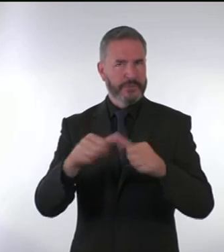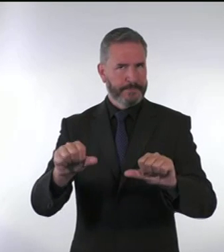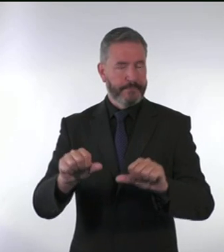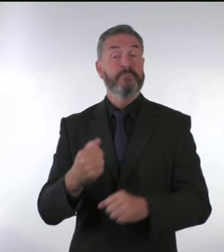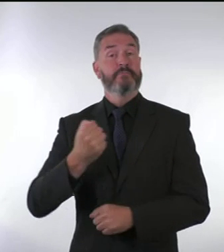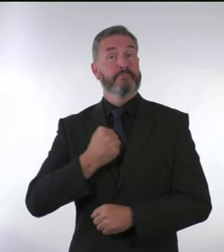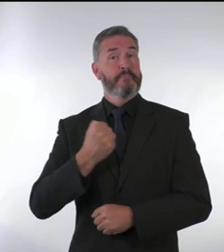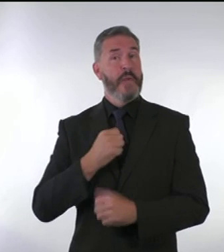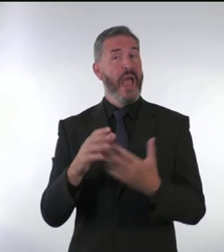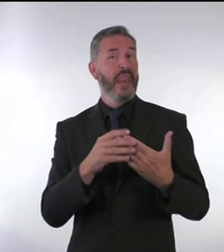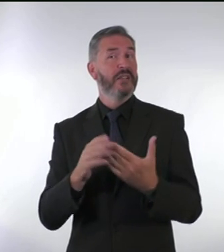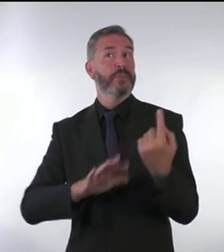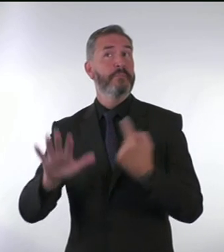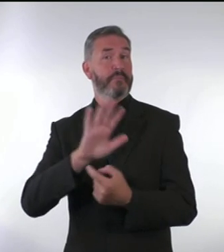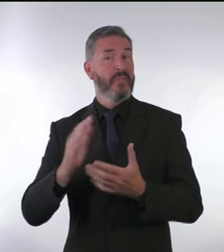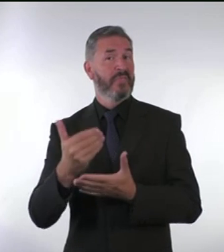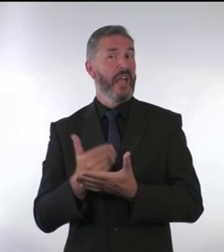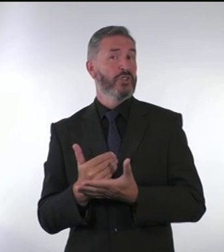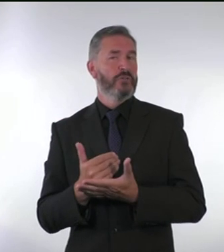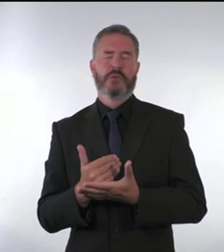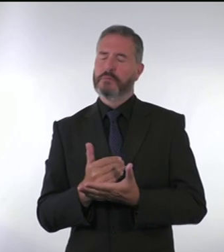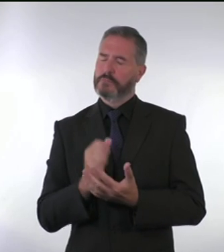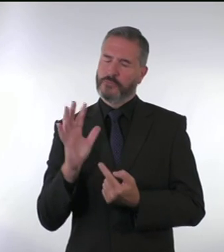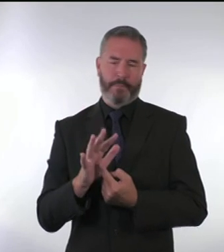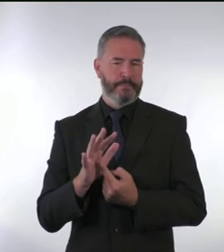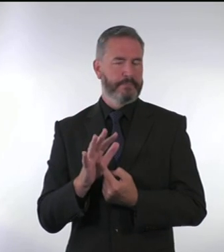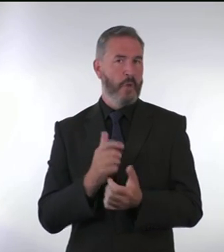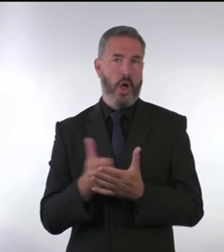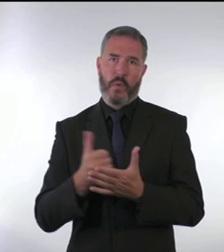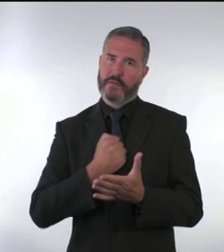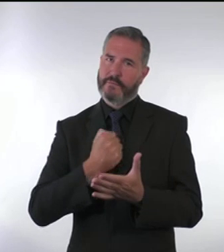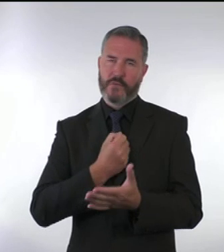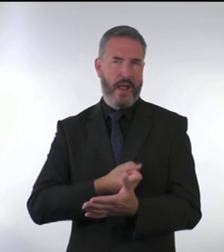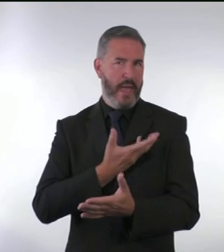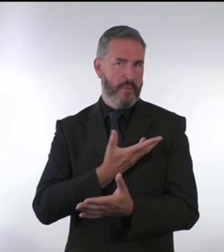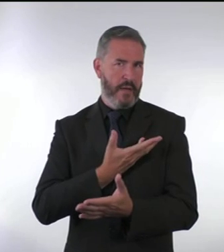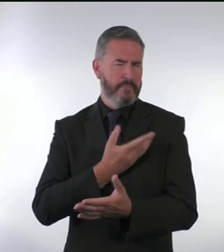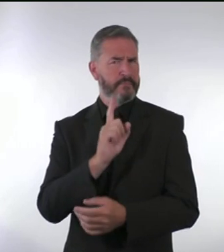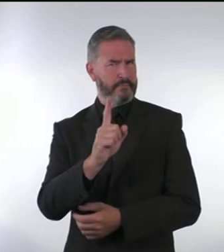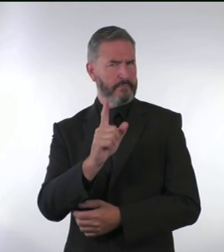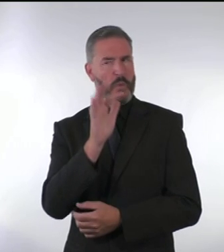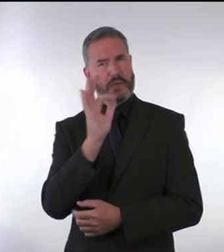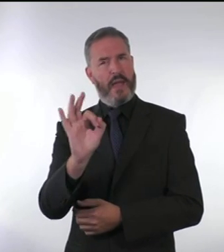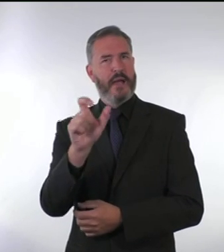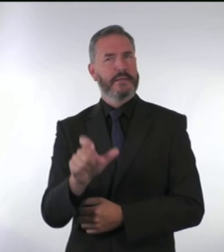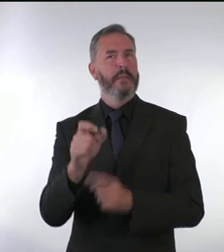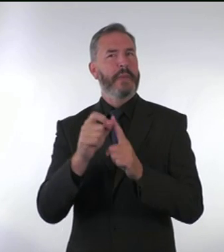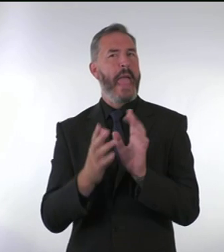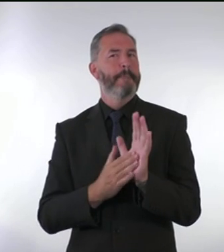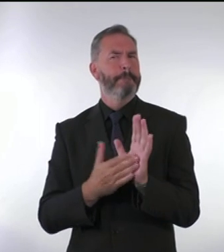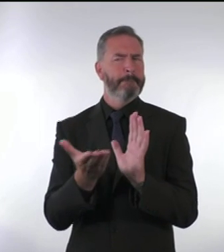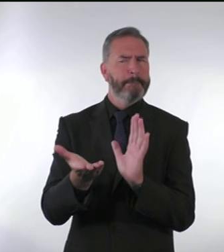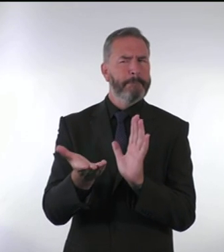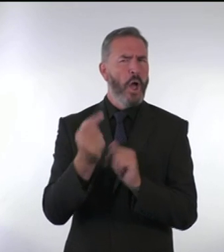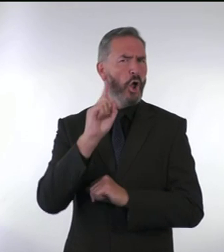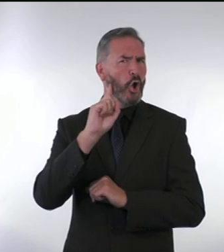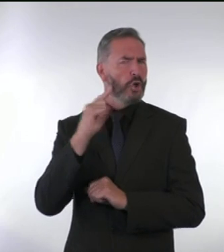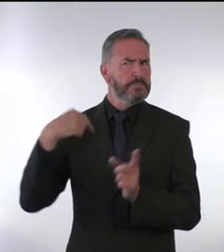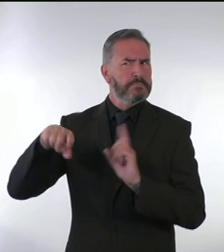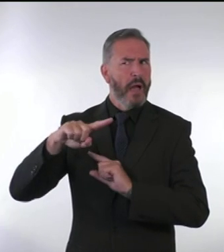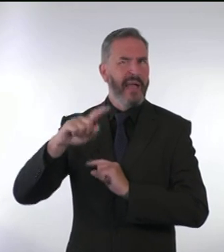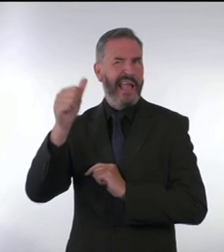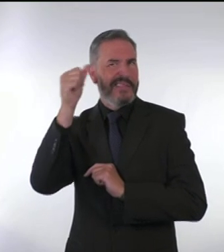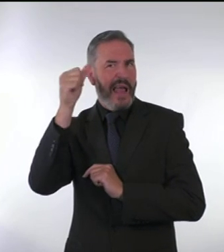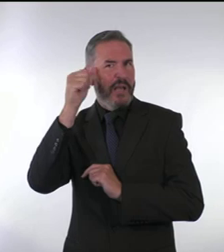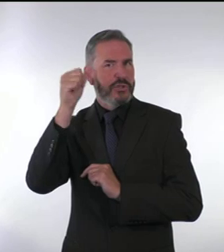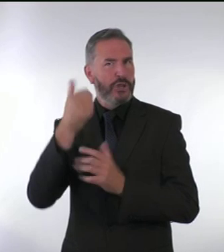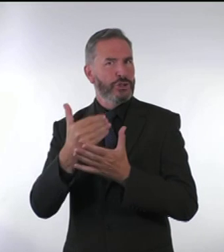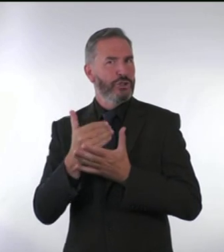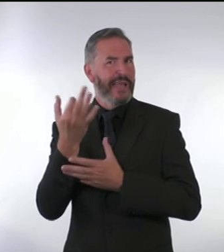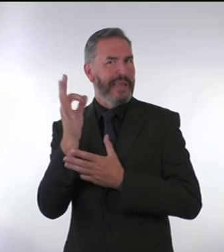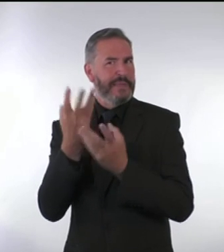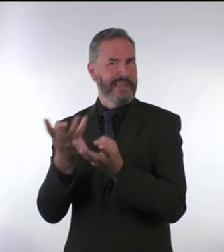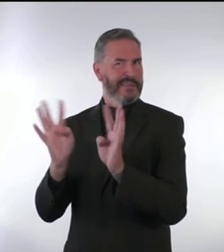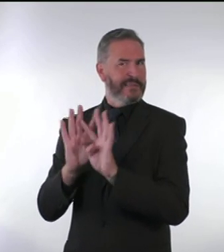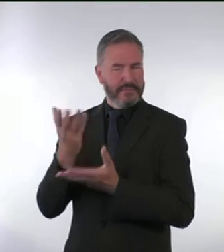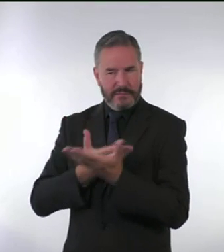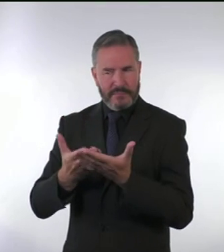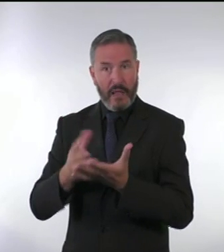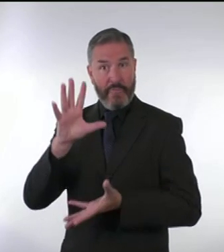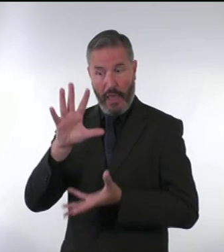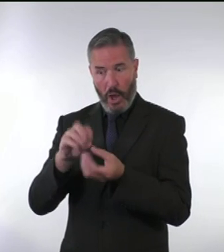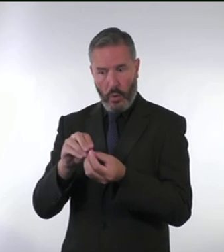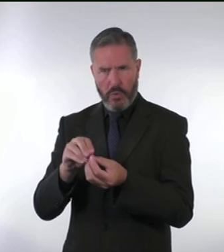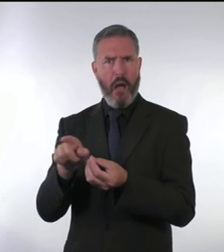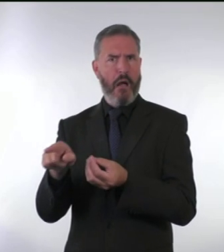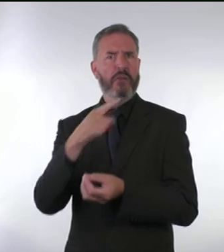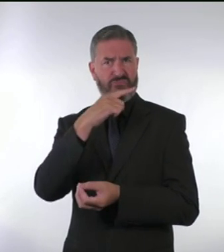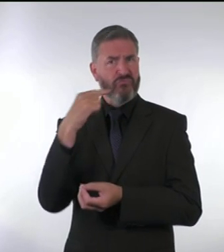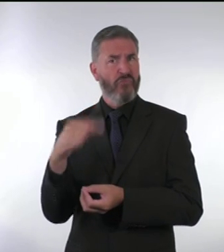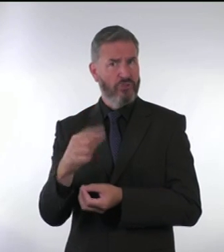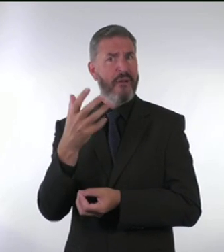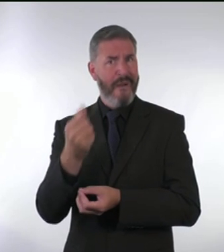Under my leadership, national security will also be the top priority for Labour, so I want to ask the Prime Minister about the extremely serious report by the Intelligence and Security Committee, which concludes that Russia poses